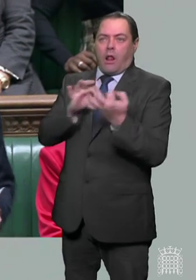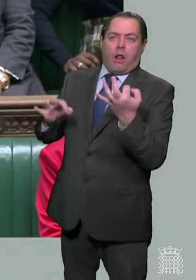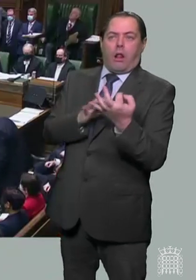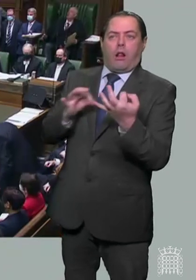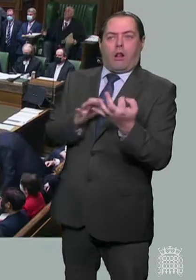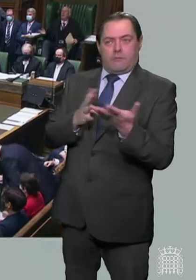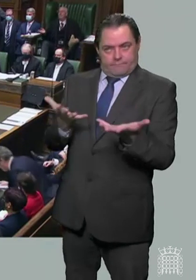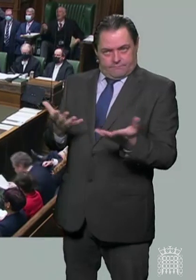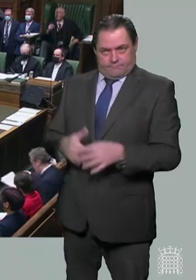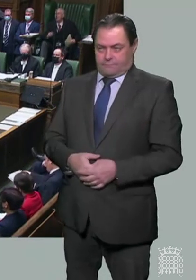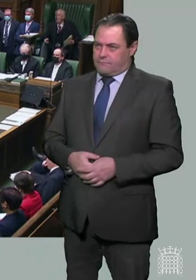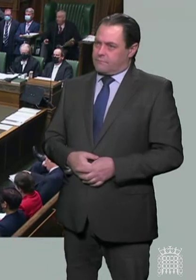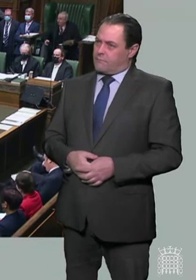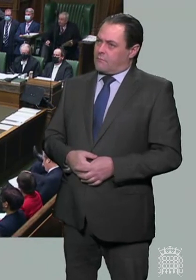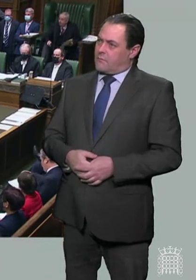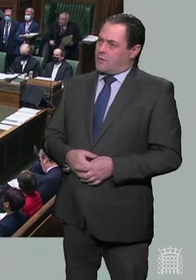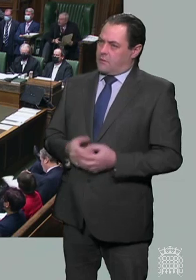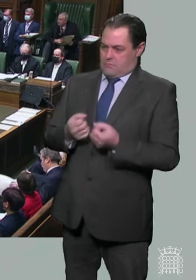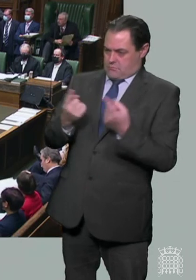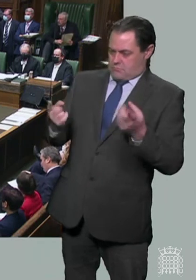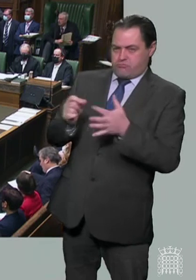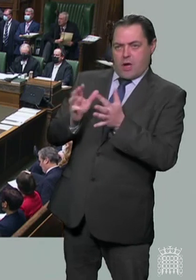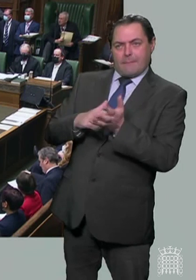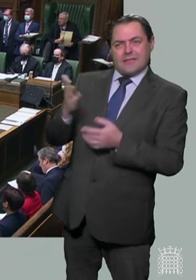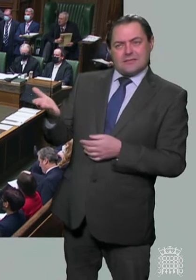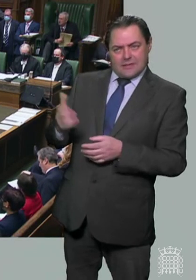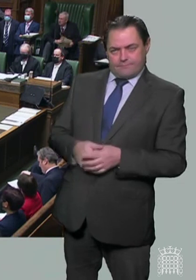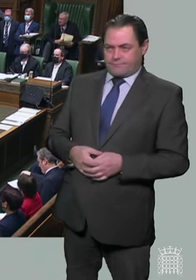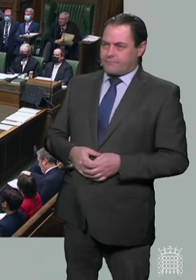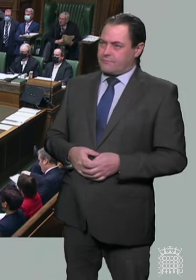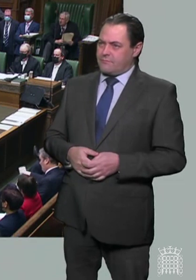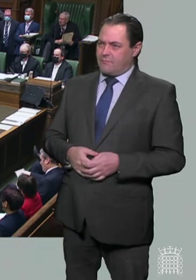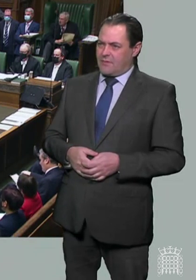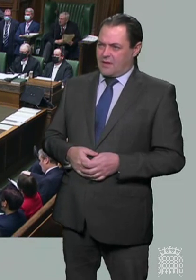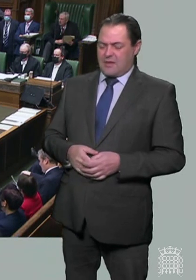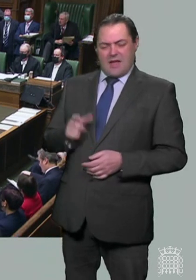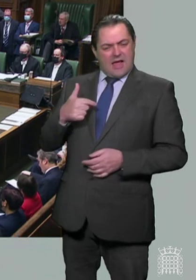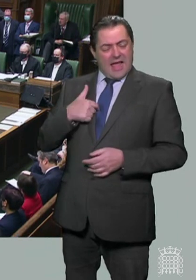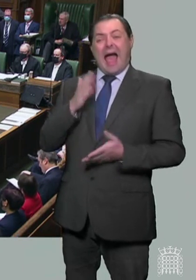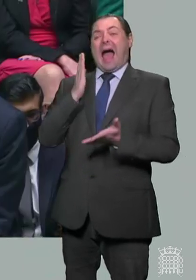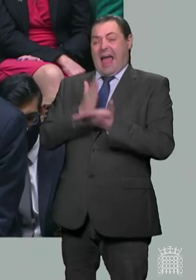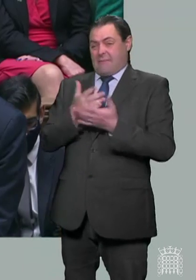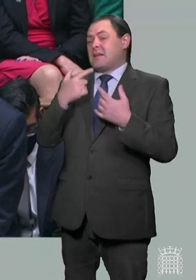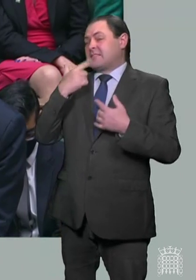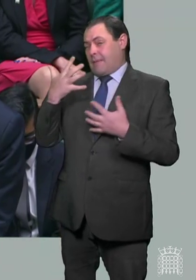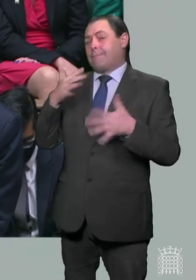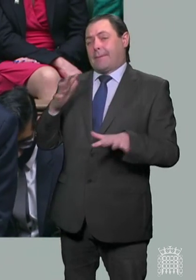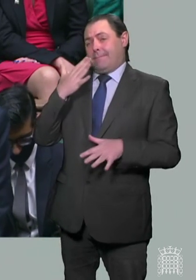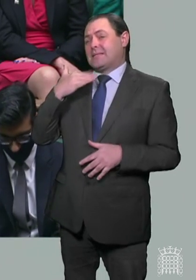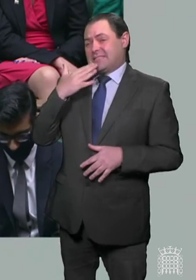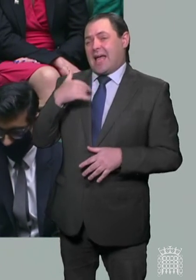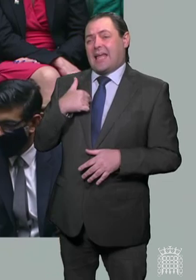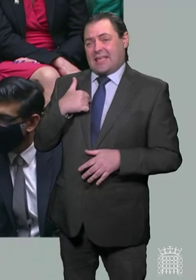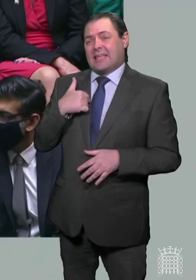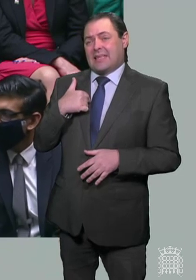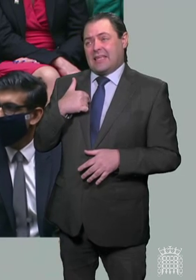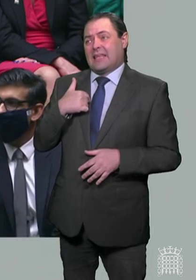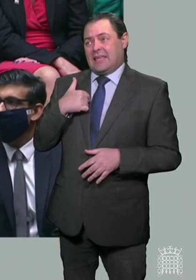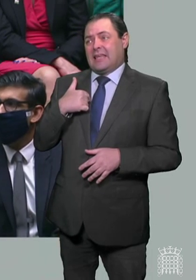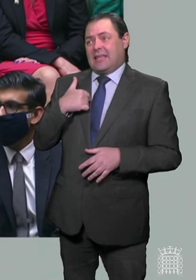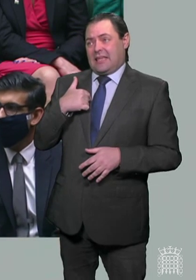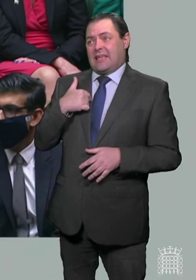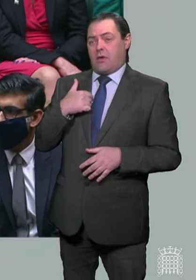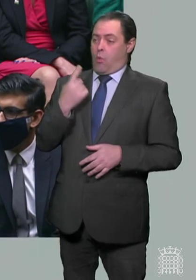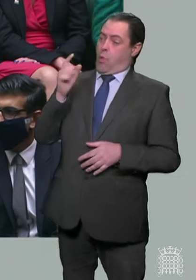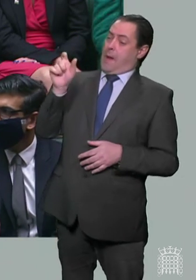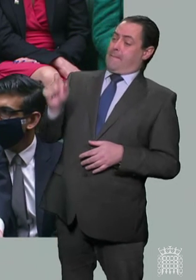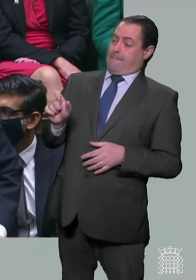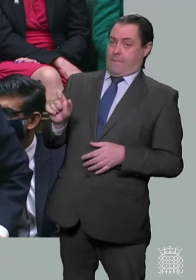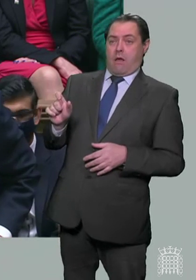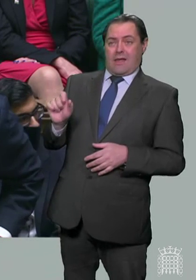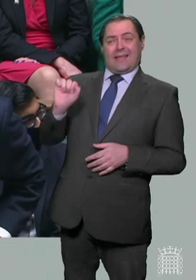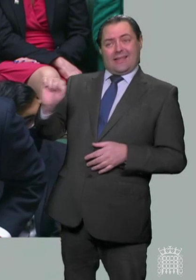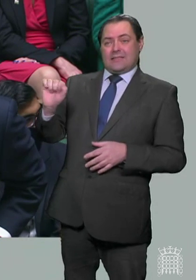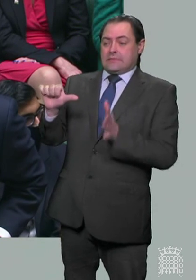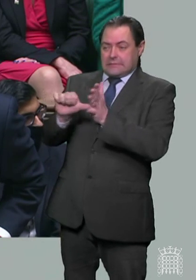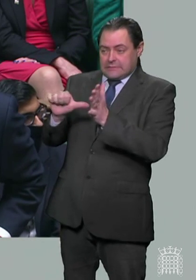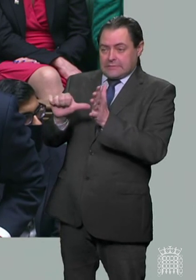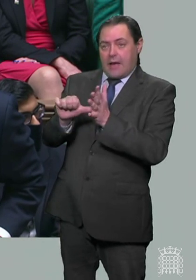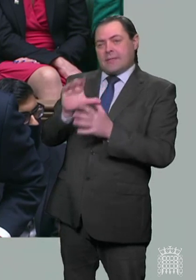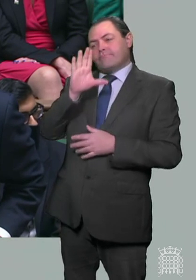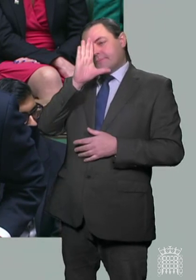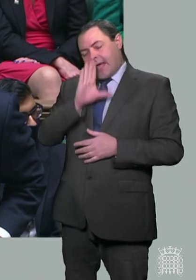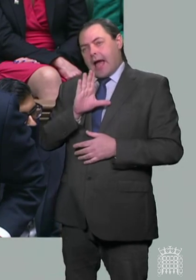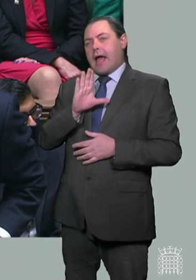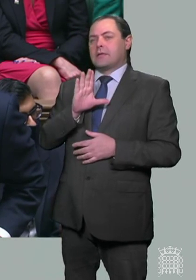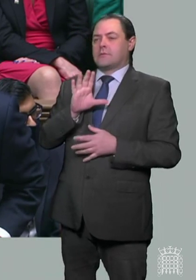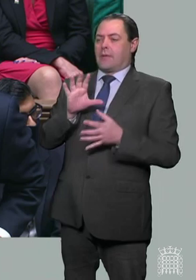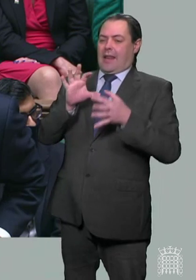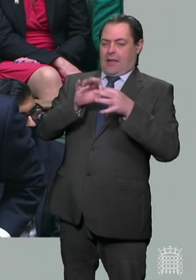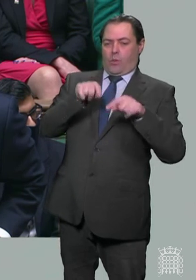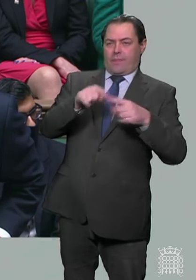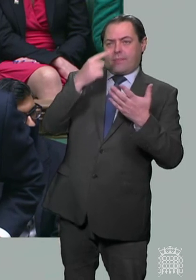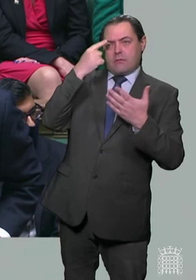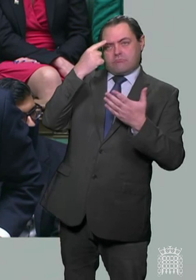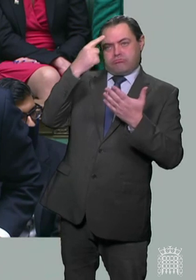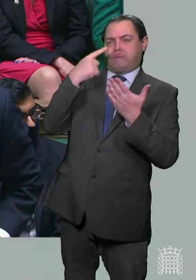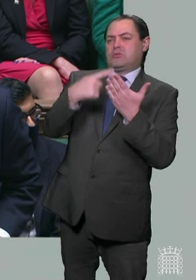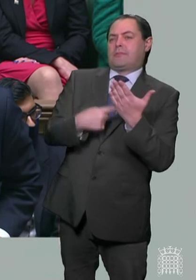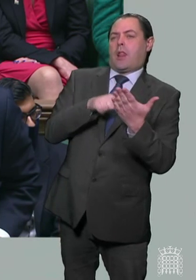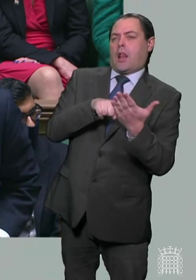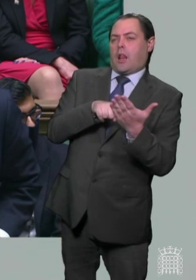Well, yes, as I have said before, it certainly was a mistake to conflate the case of an individual Member, no matter how sad, with the point of principle at stake.